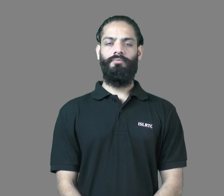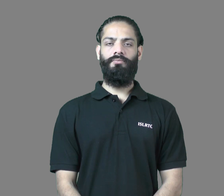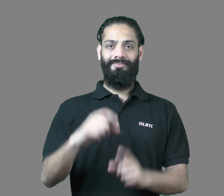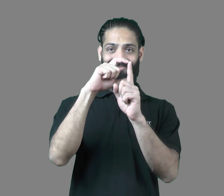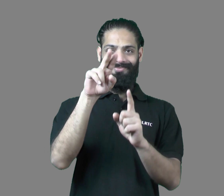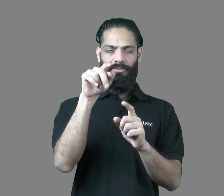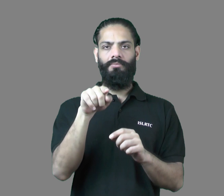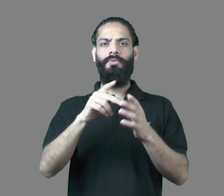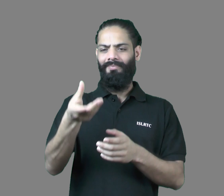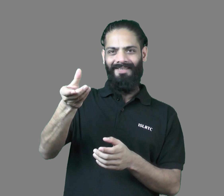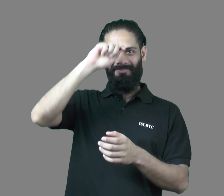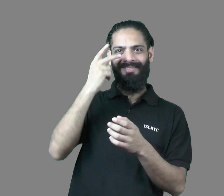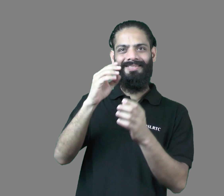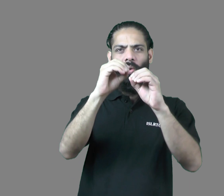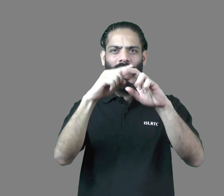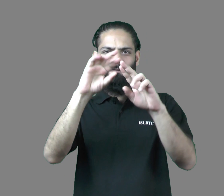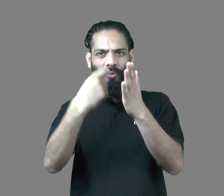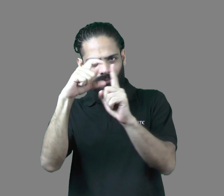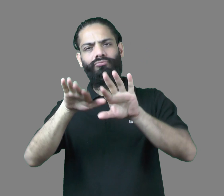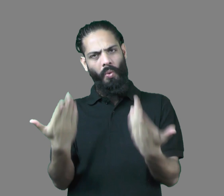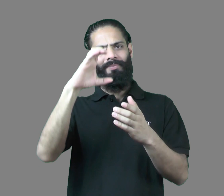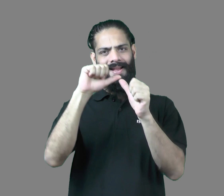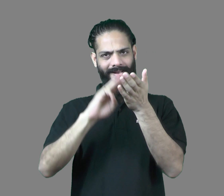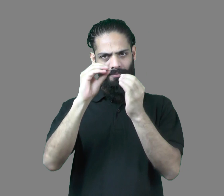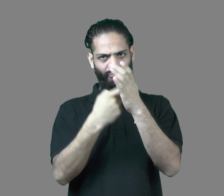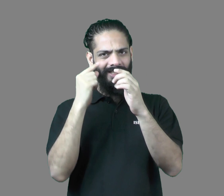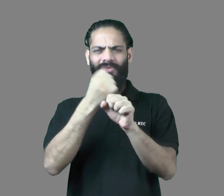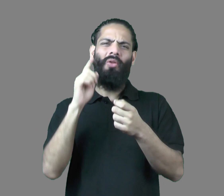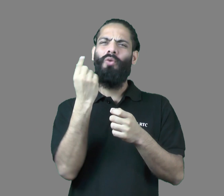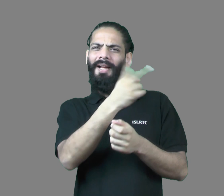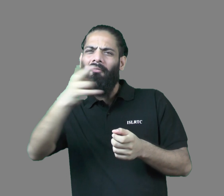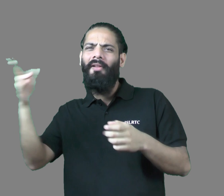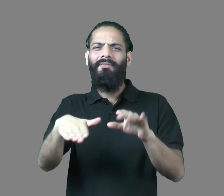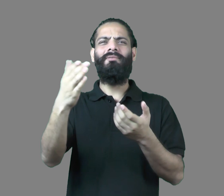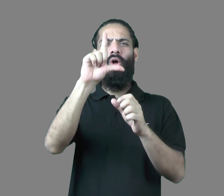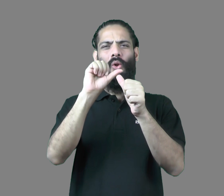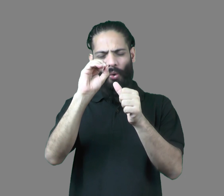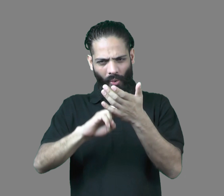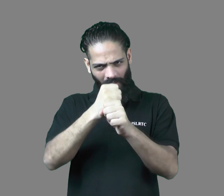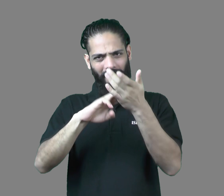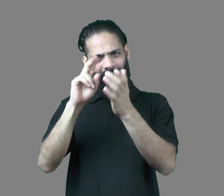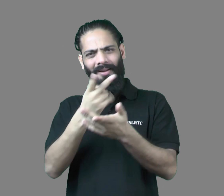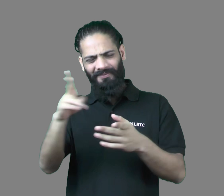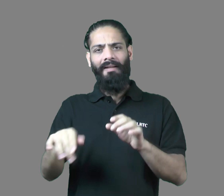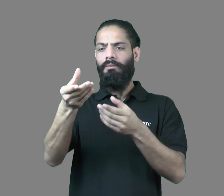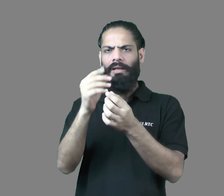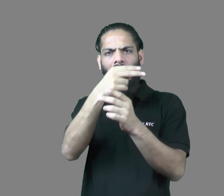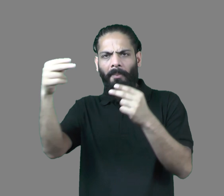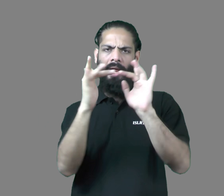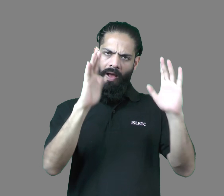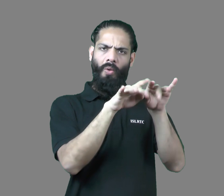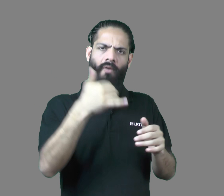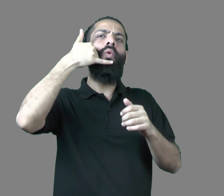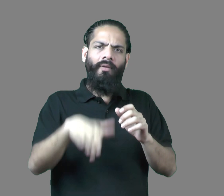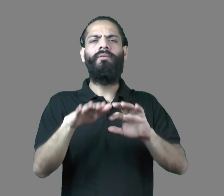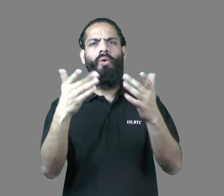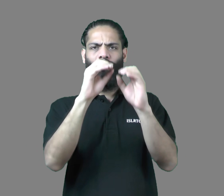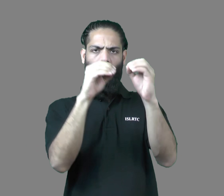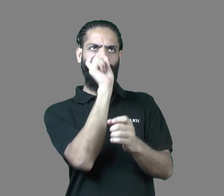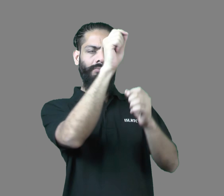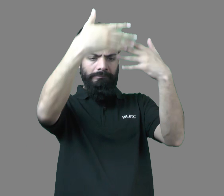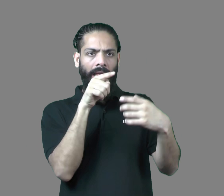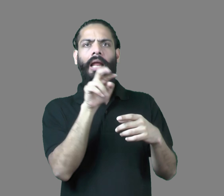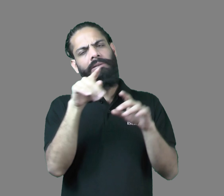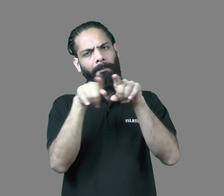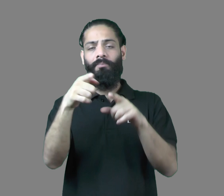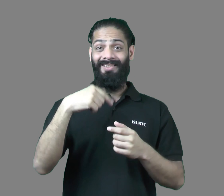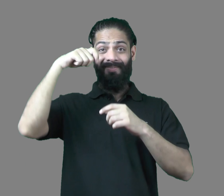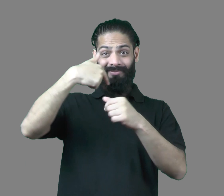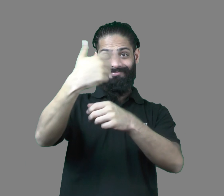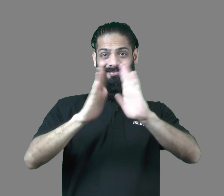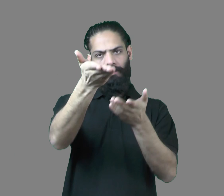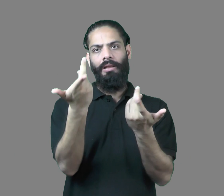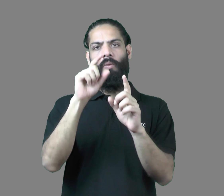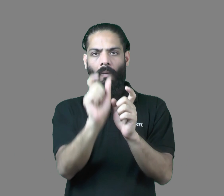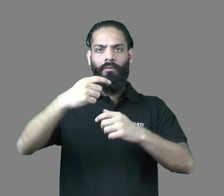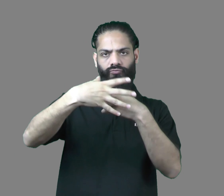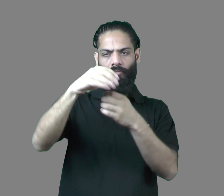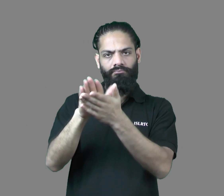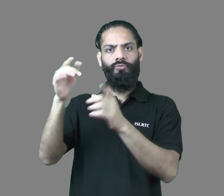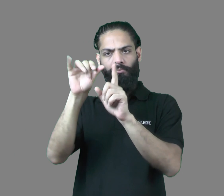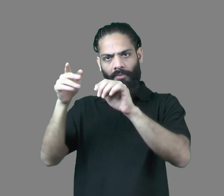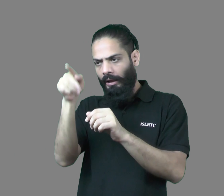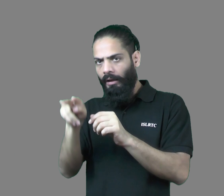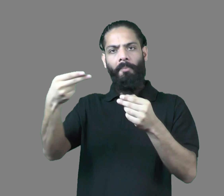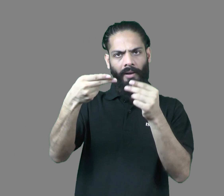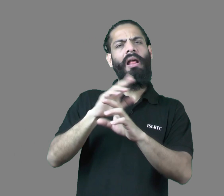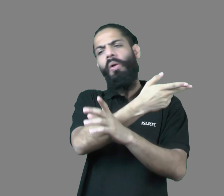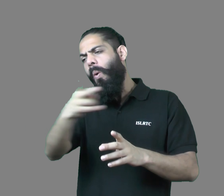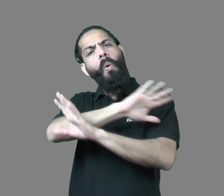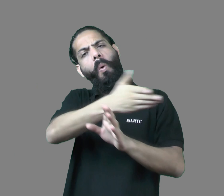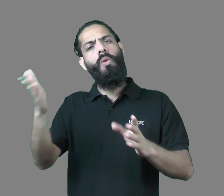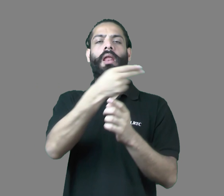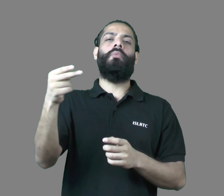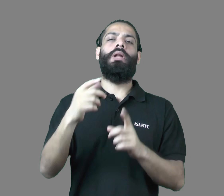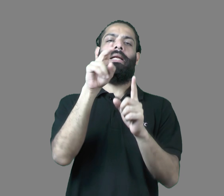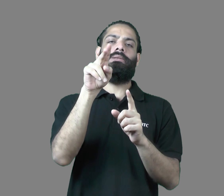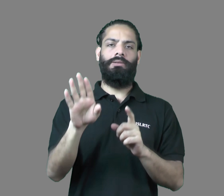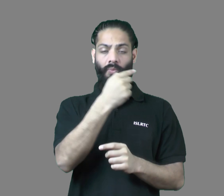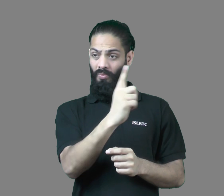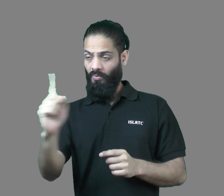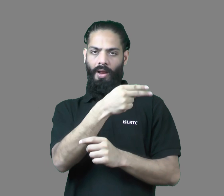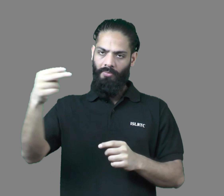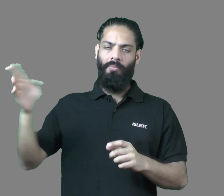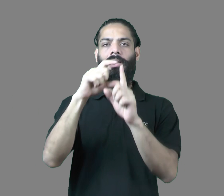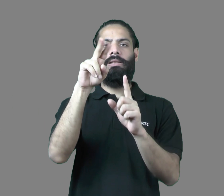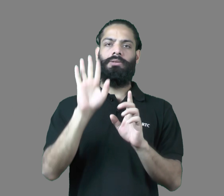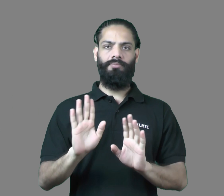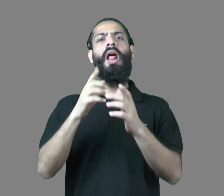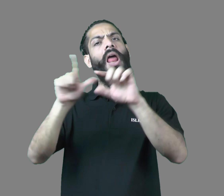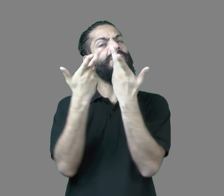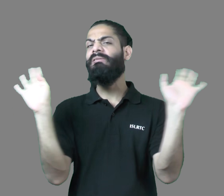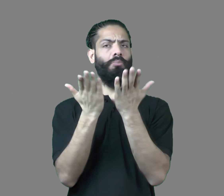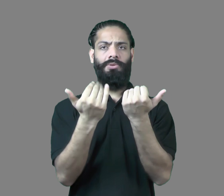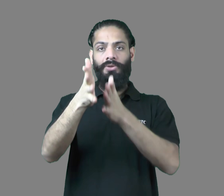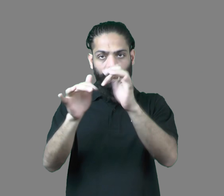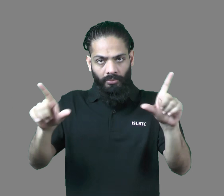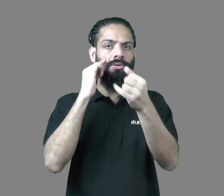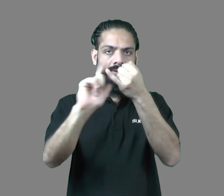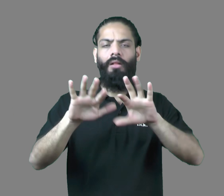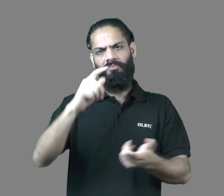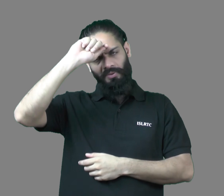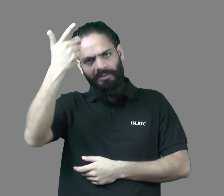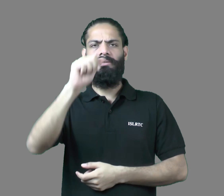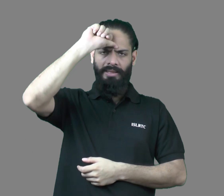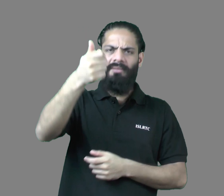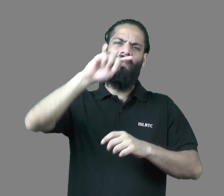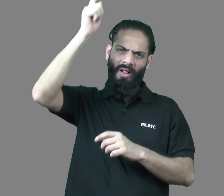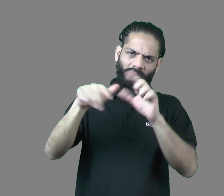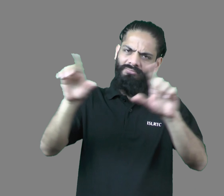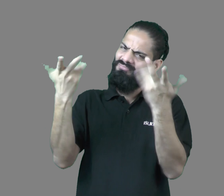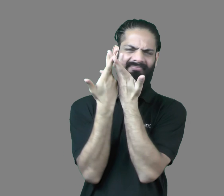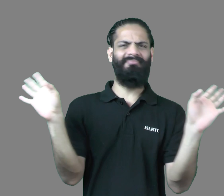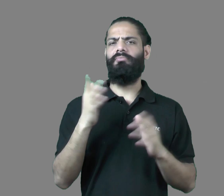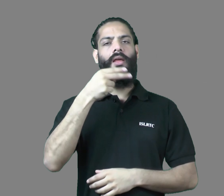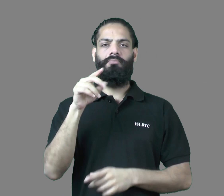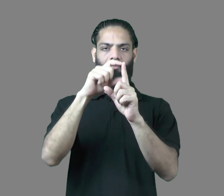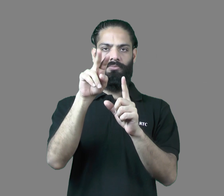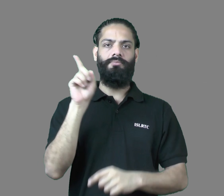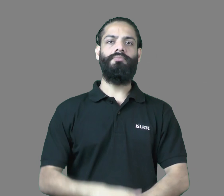Dictionary